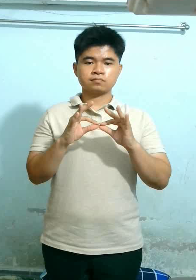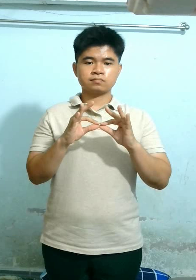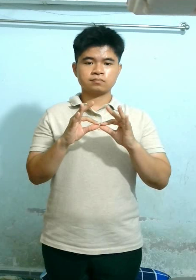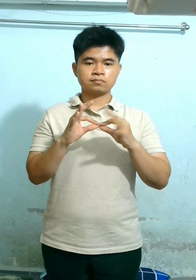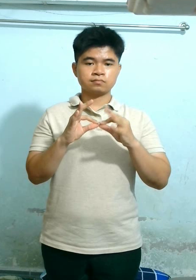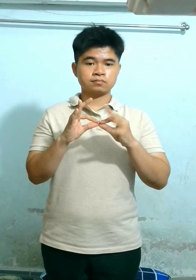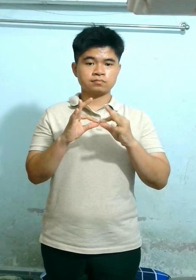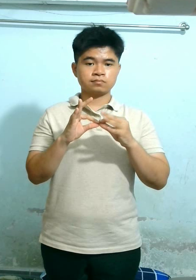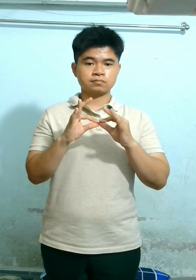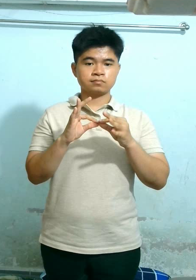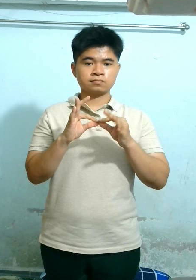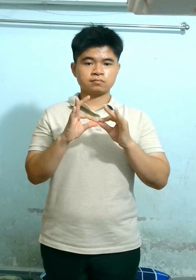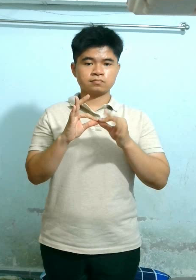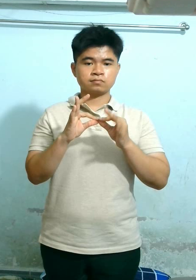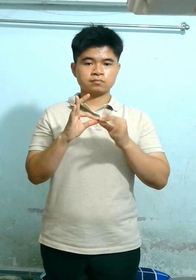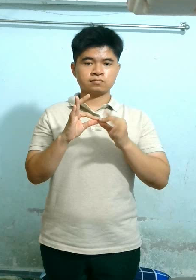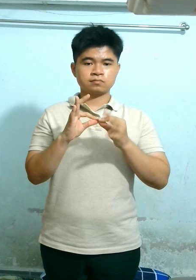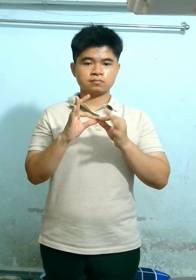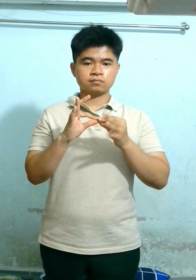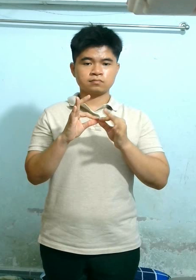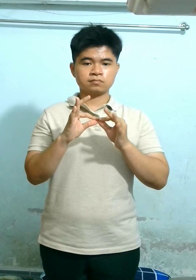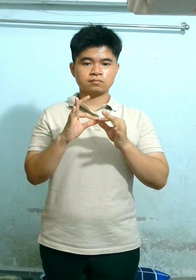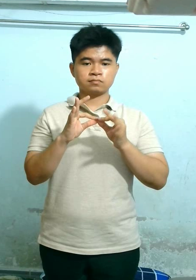phien dich